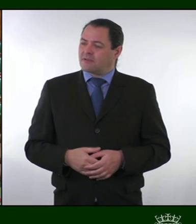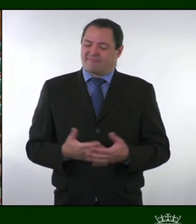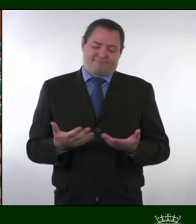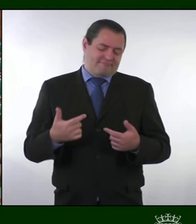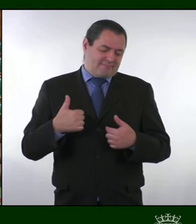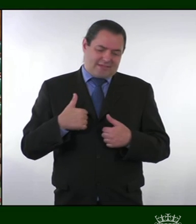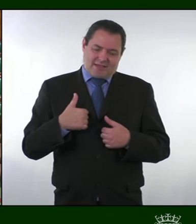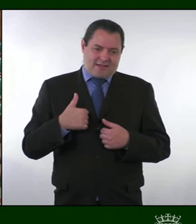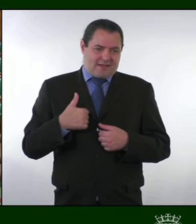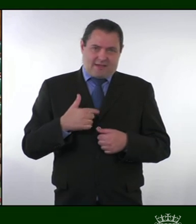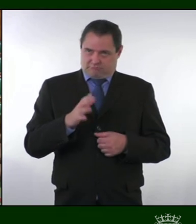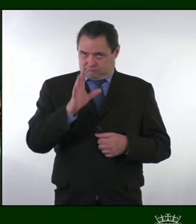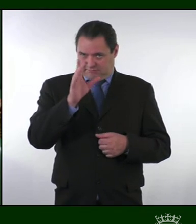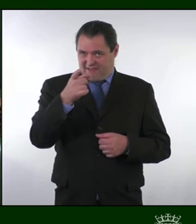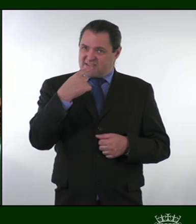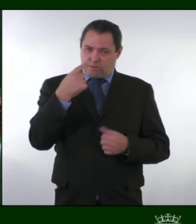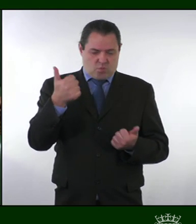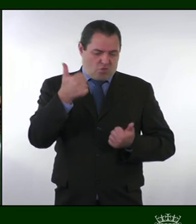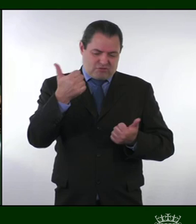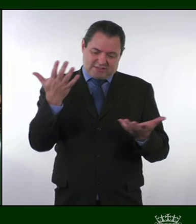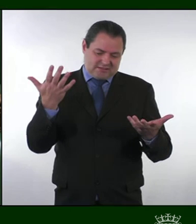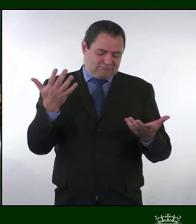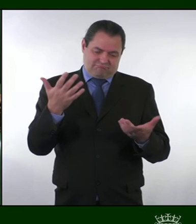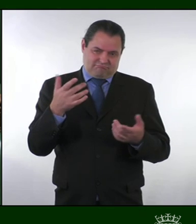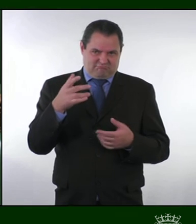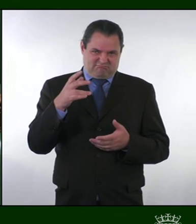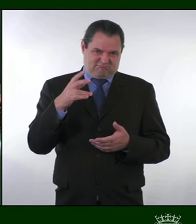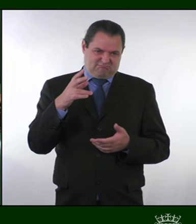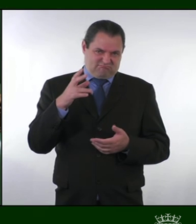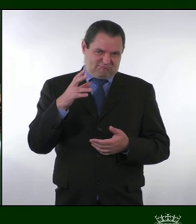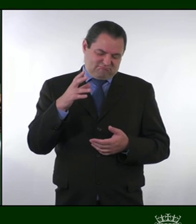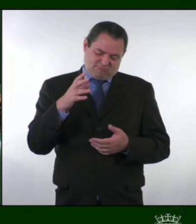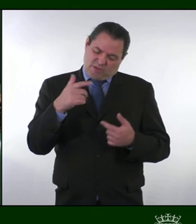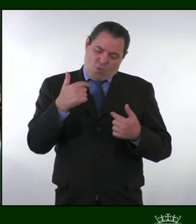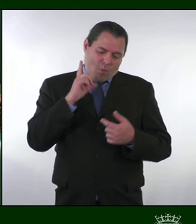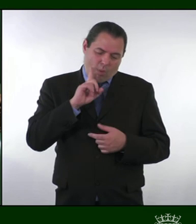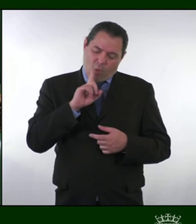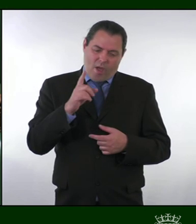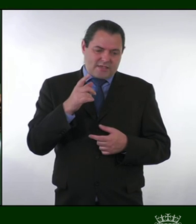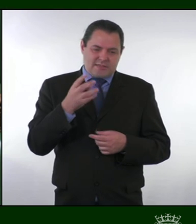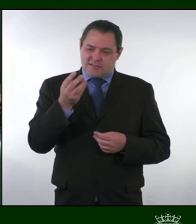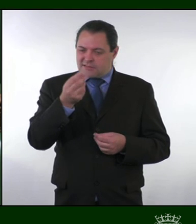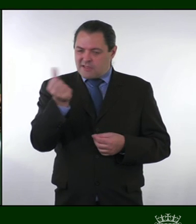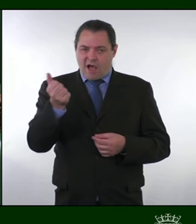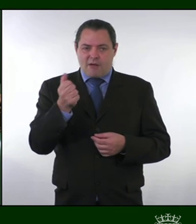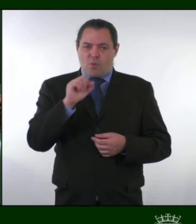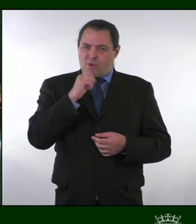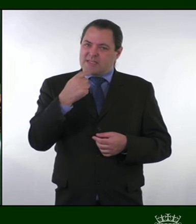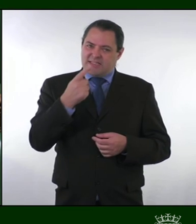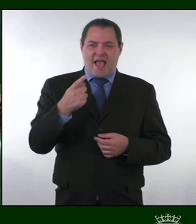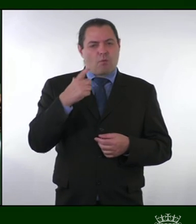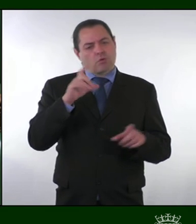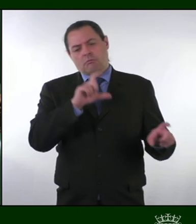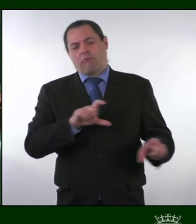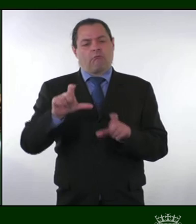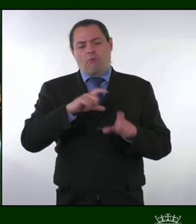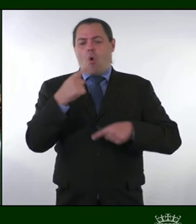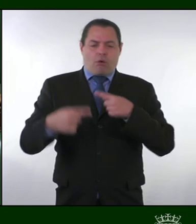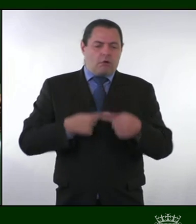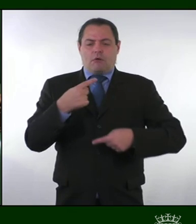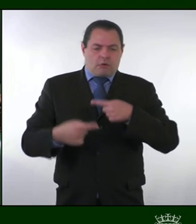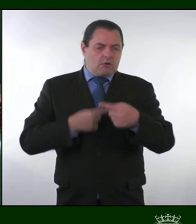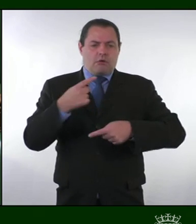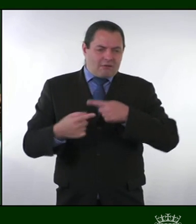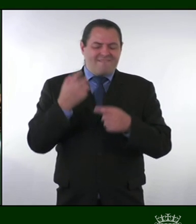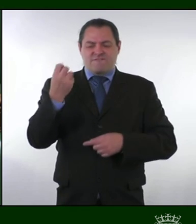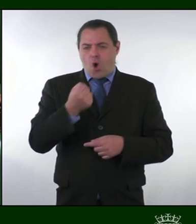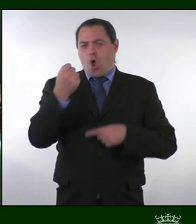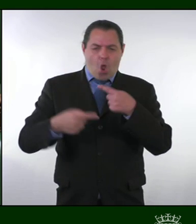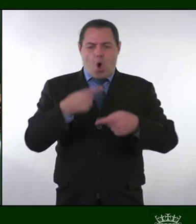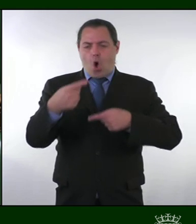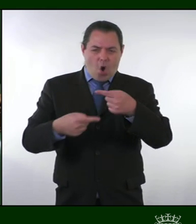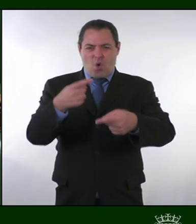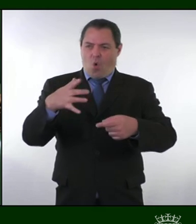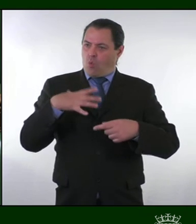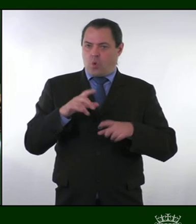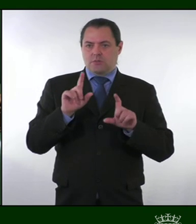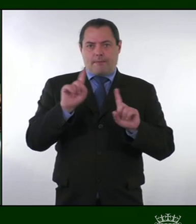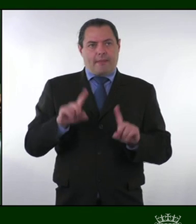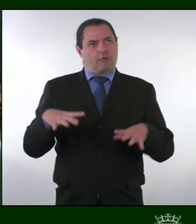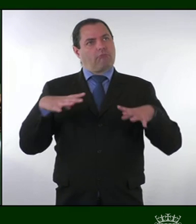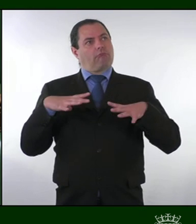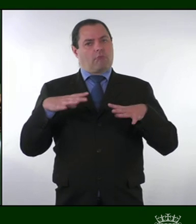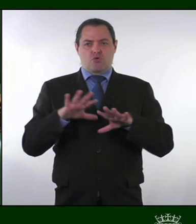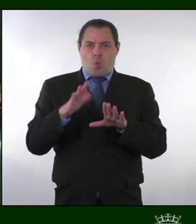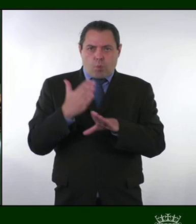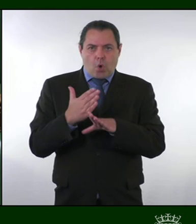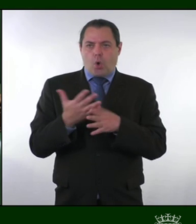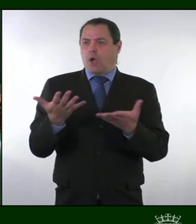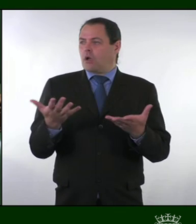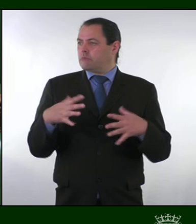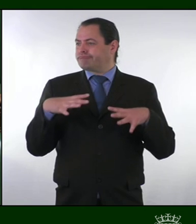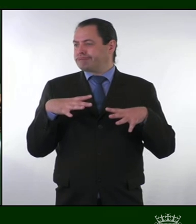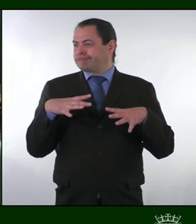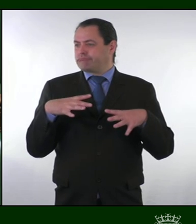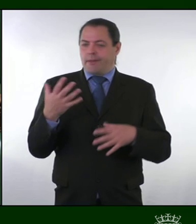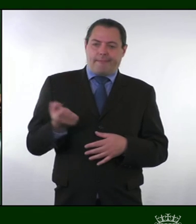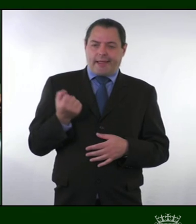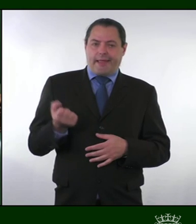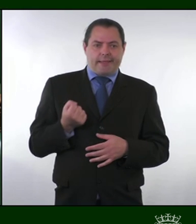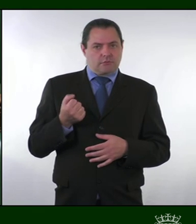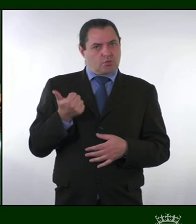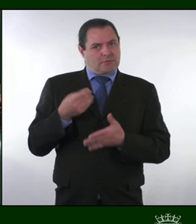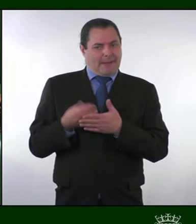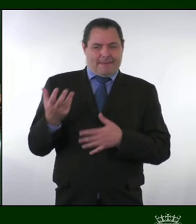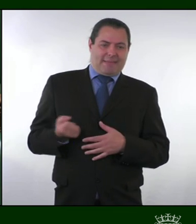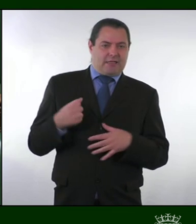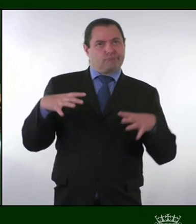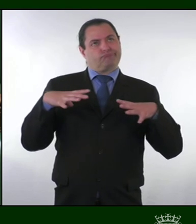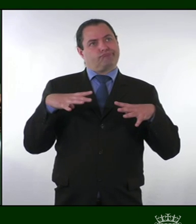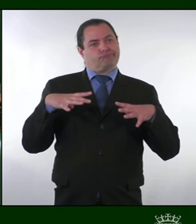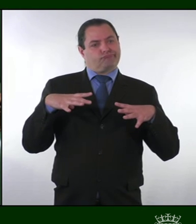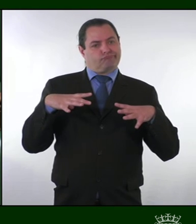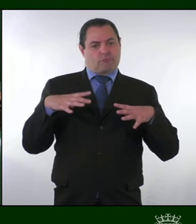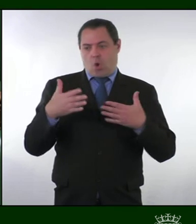I direct the honourable Lady to what I have said already, which is that there will always be those who argue for an infinite extension of the furlough scheme, and who want to keep people off work, unemployed, being paid very substantial sums, for a very long time.